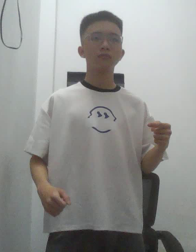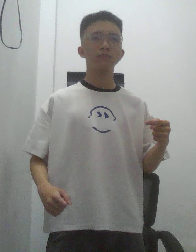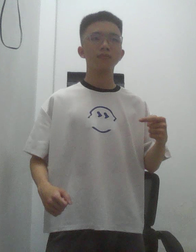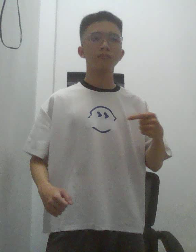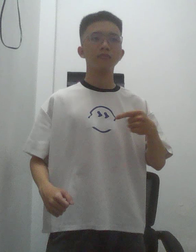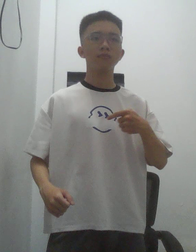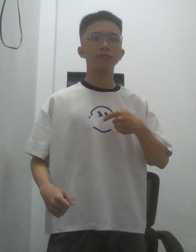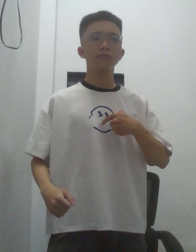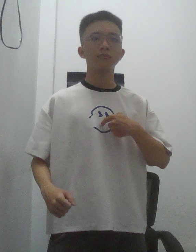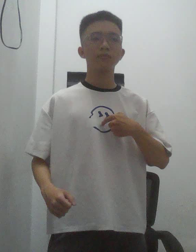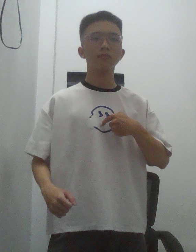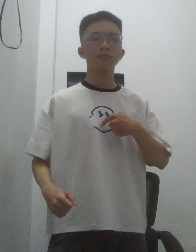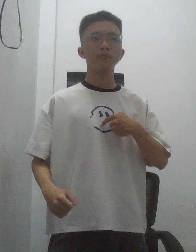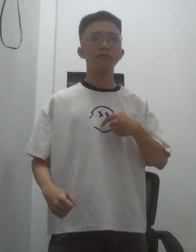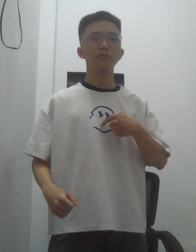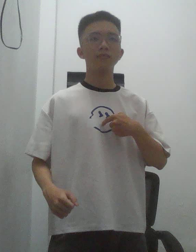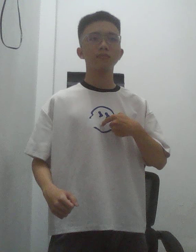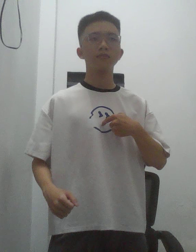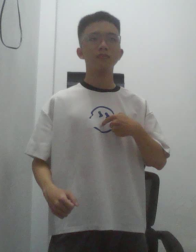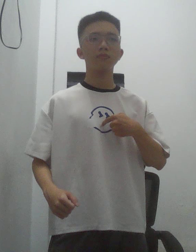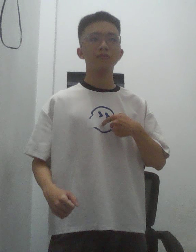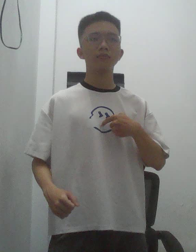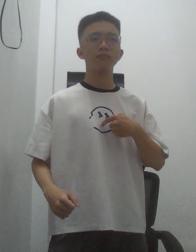toi